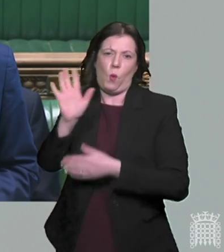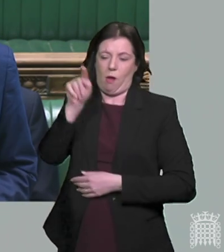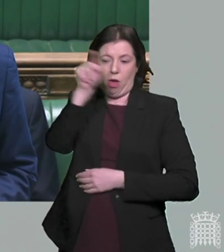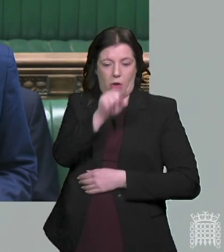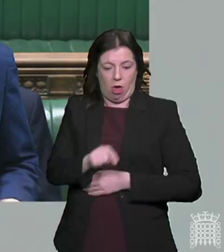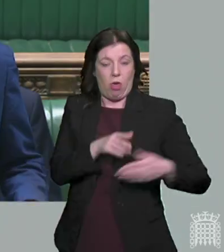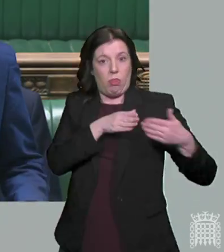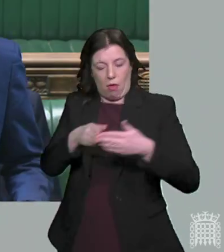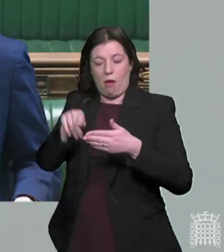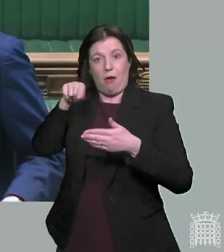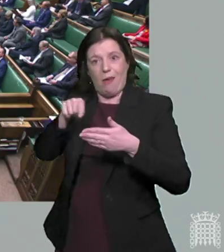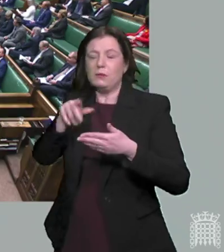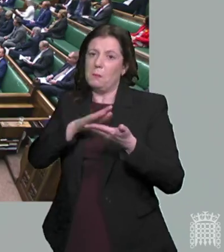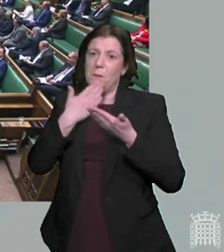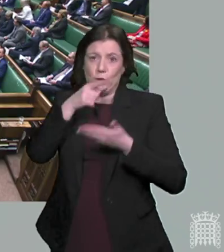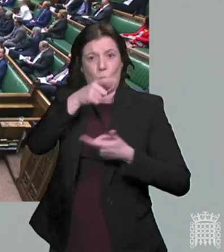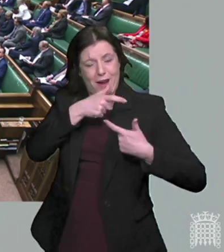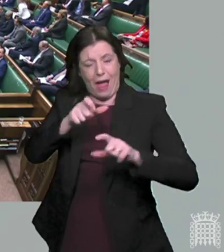I urge her to continue that fight.